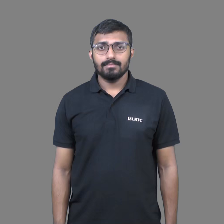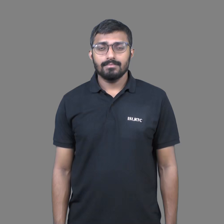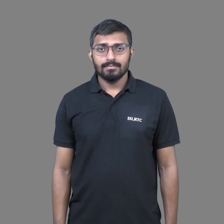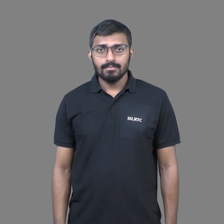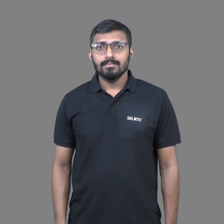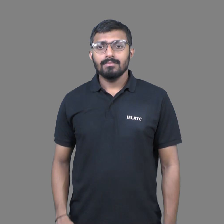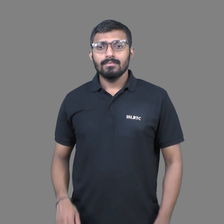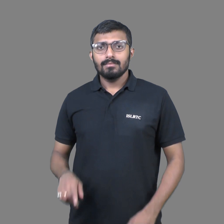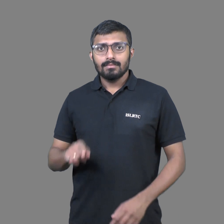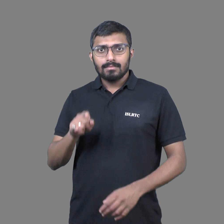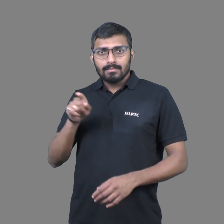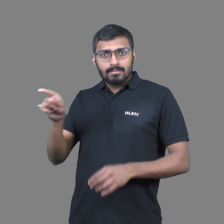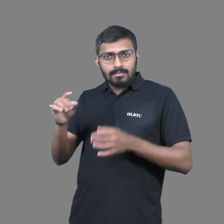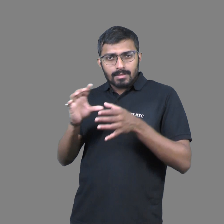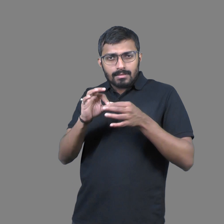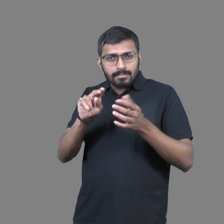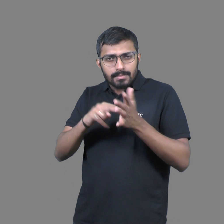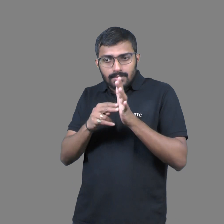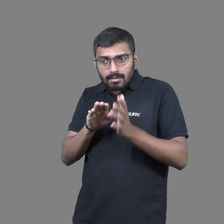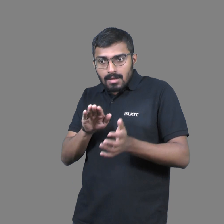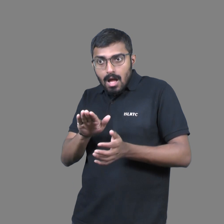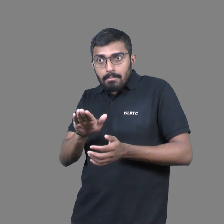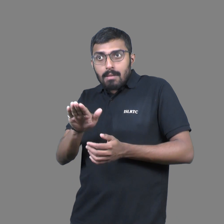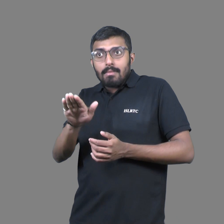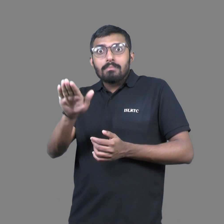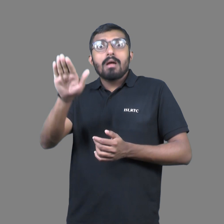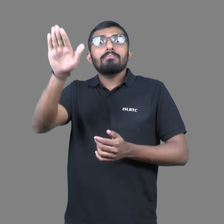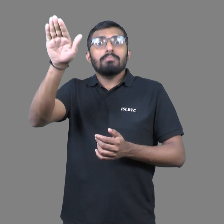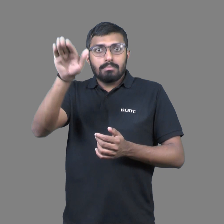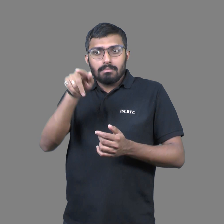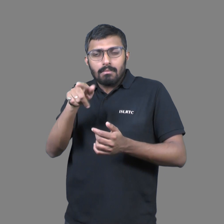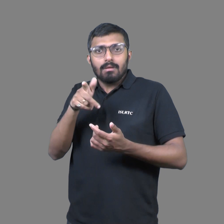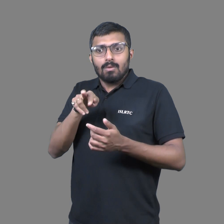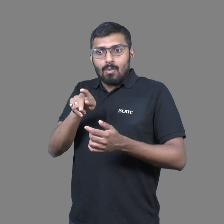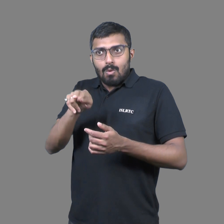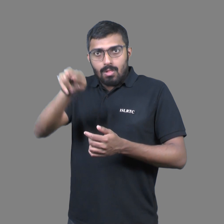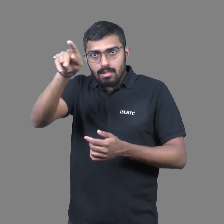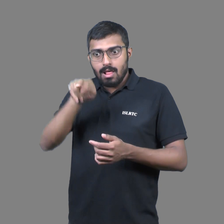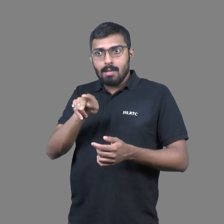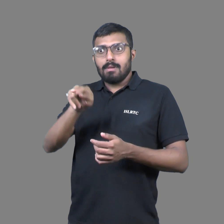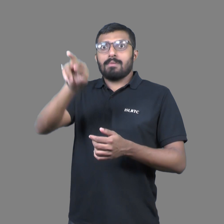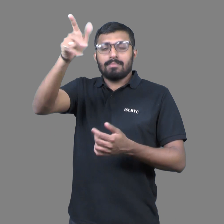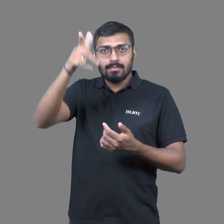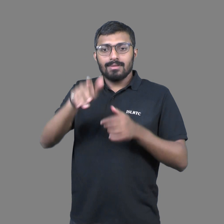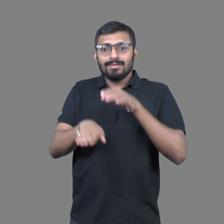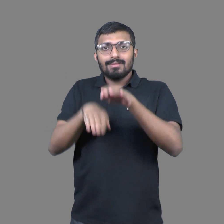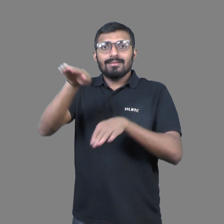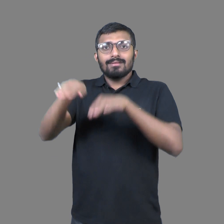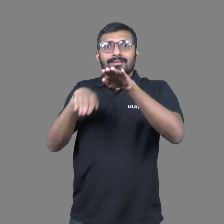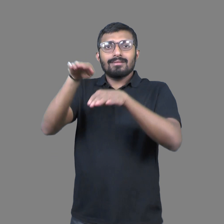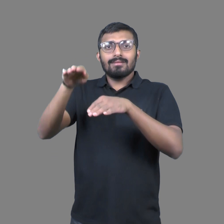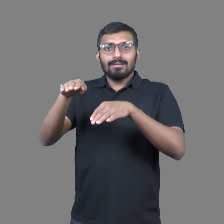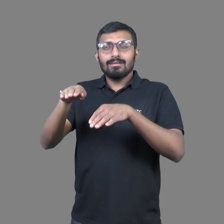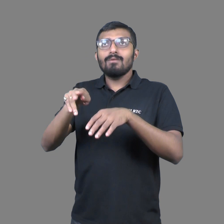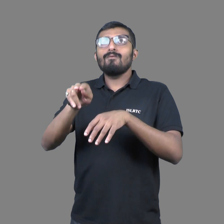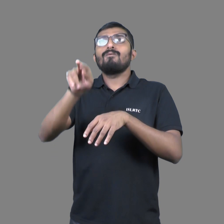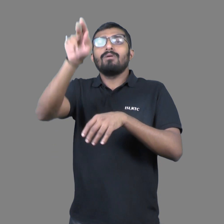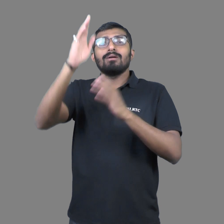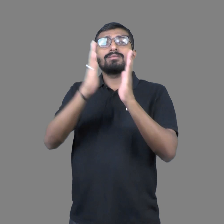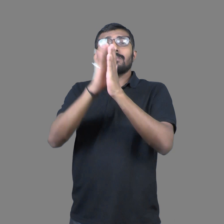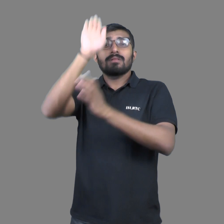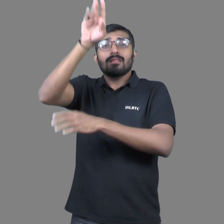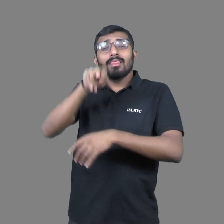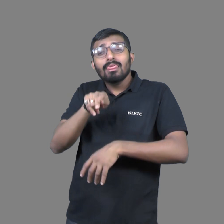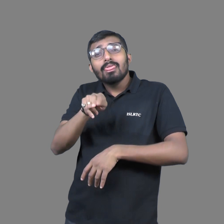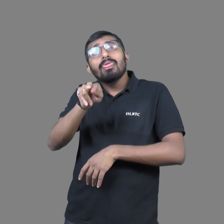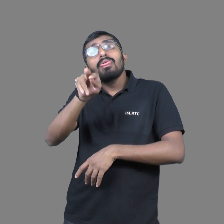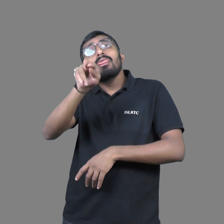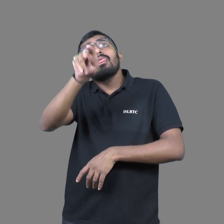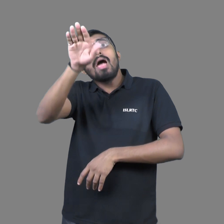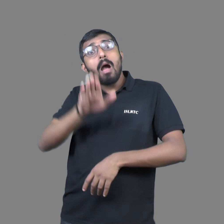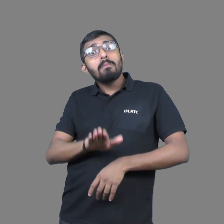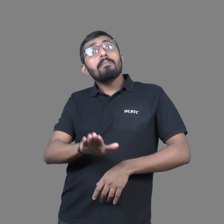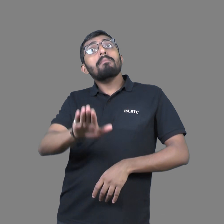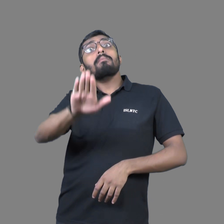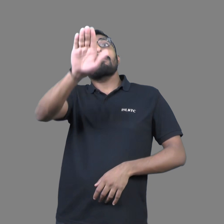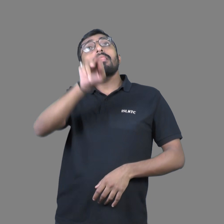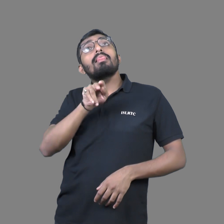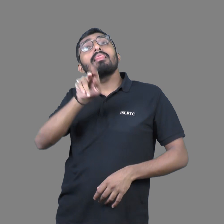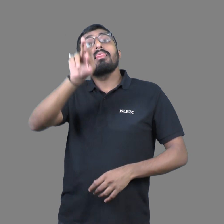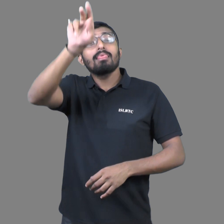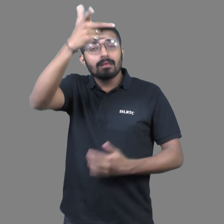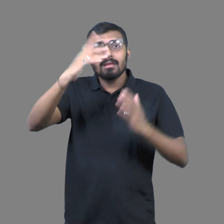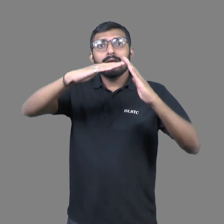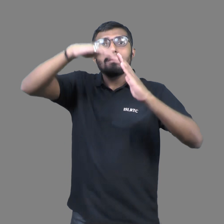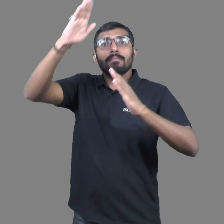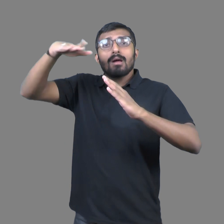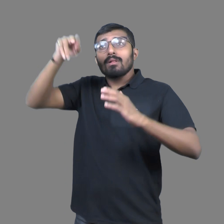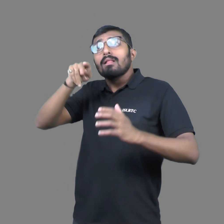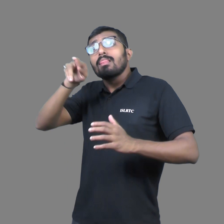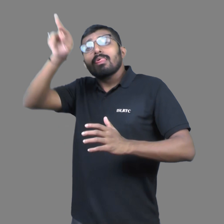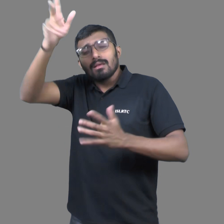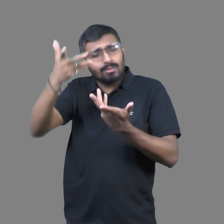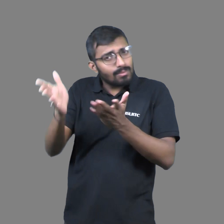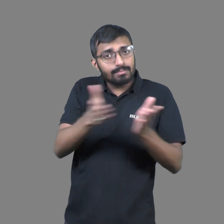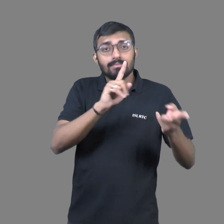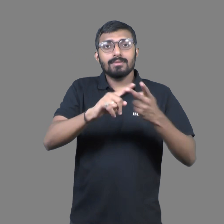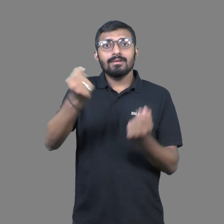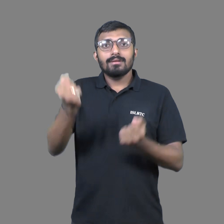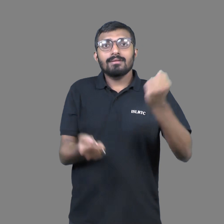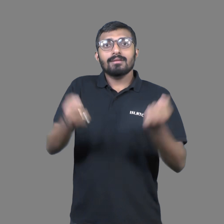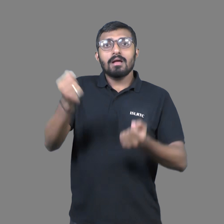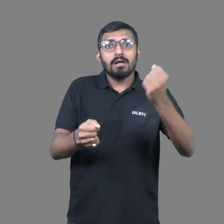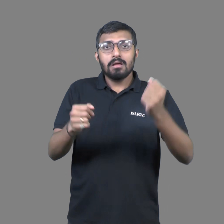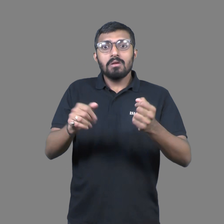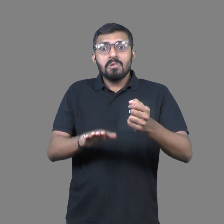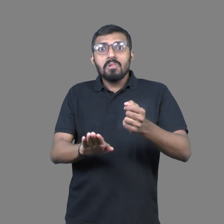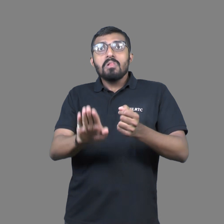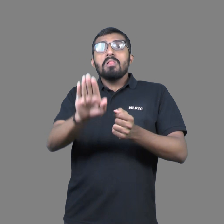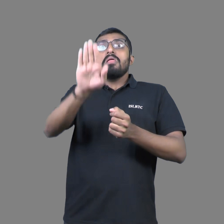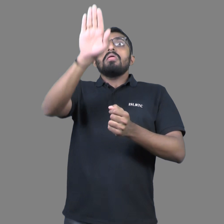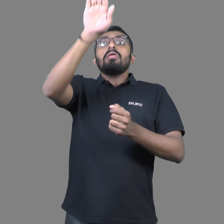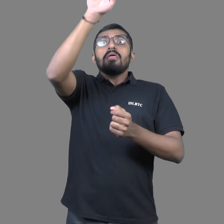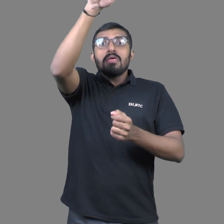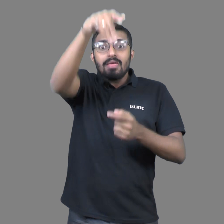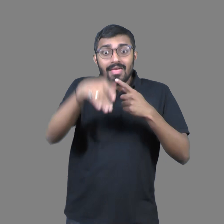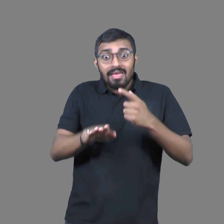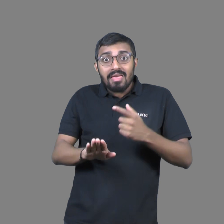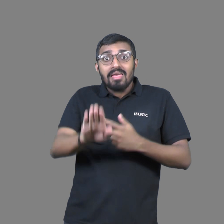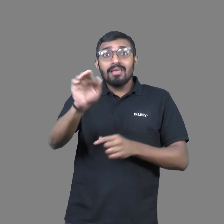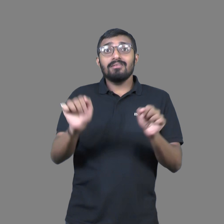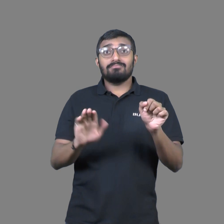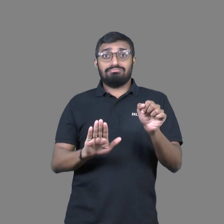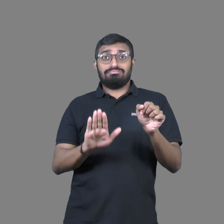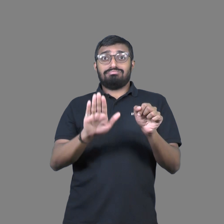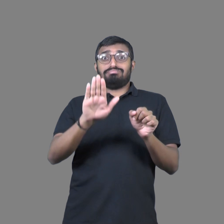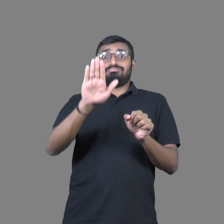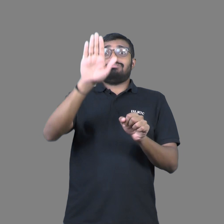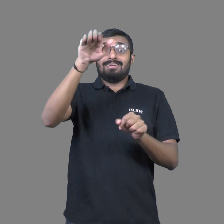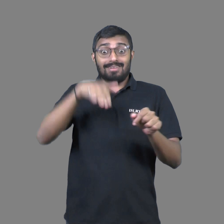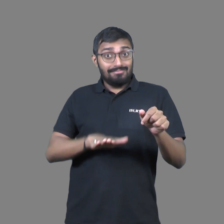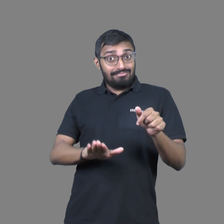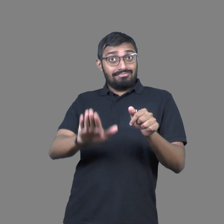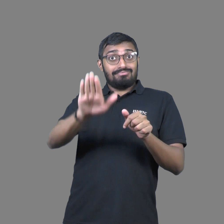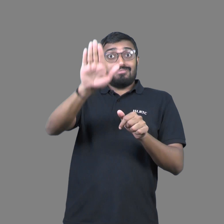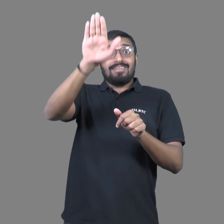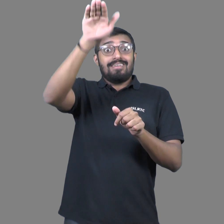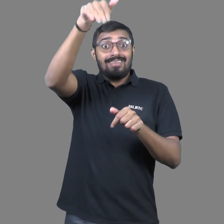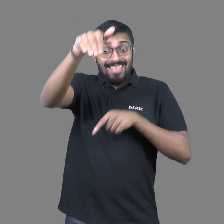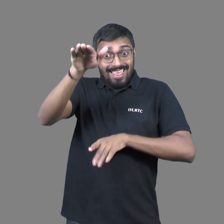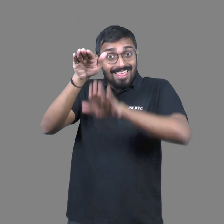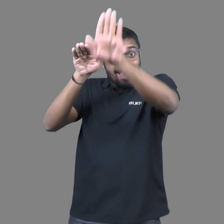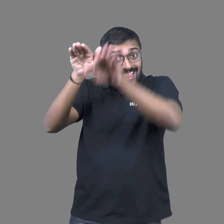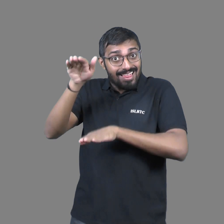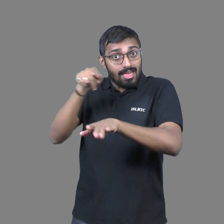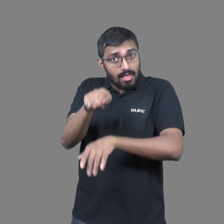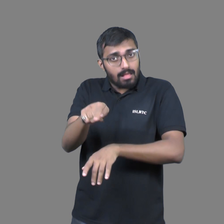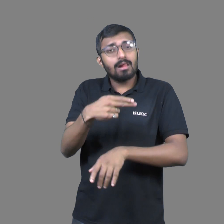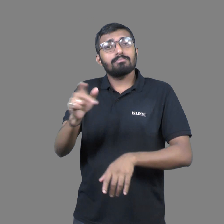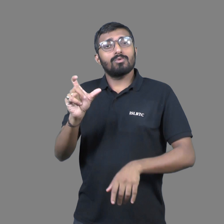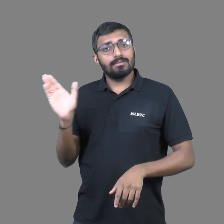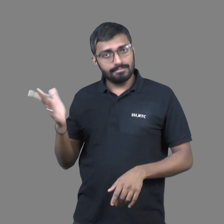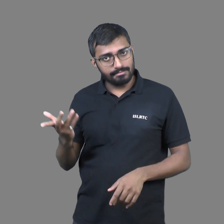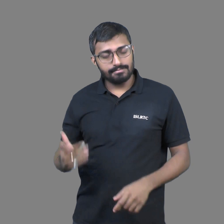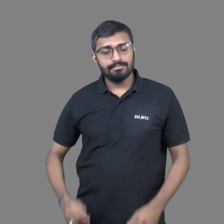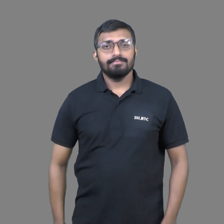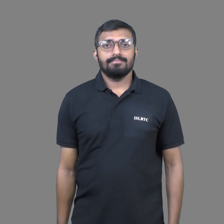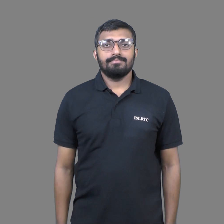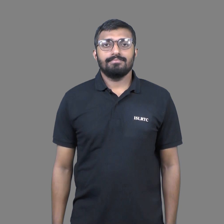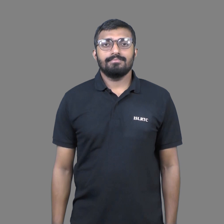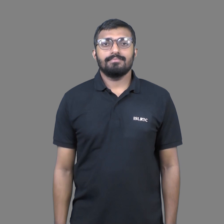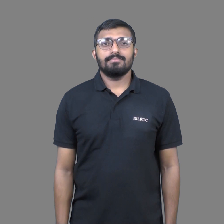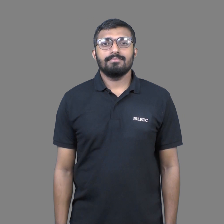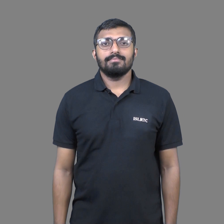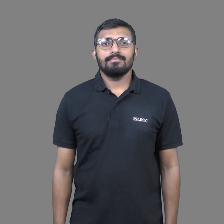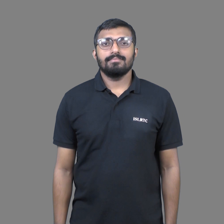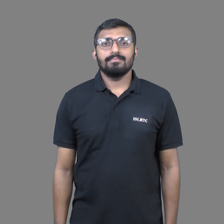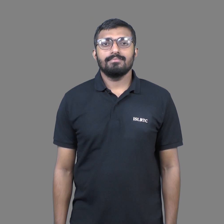Ascend Go up